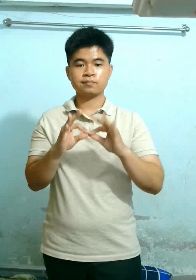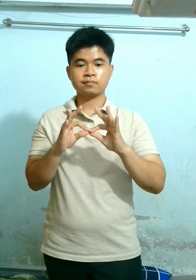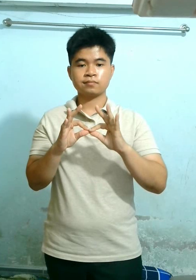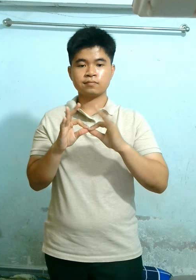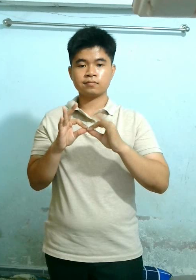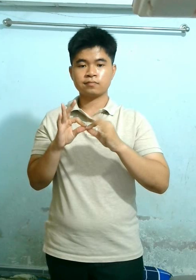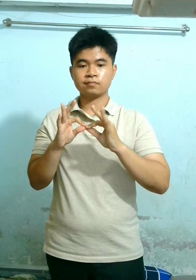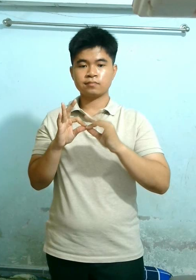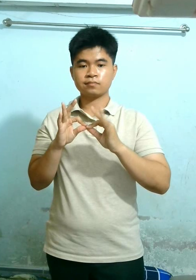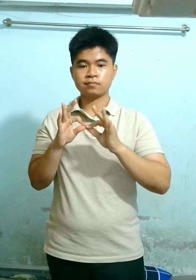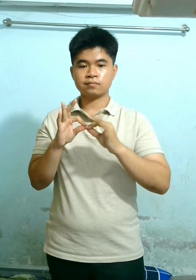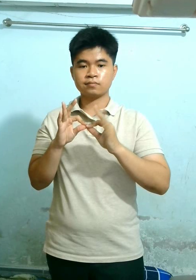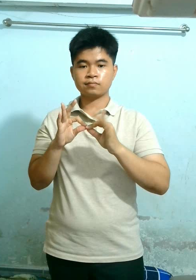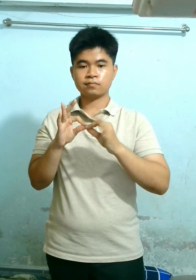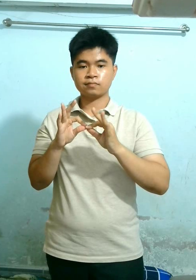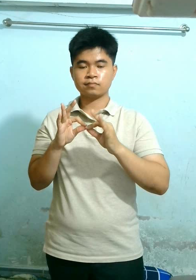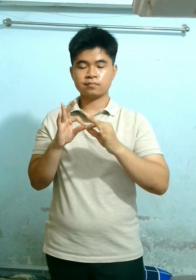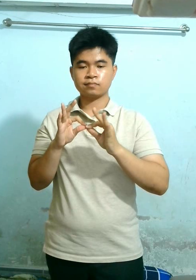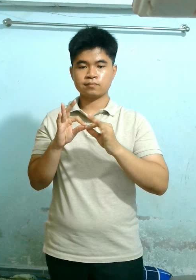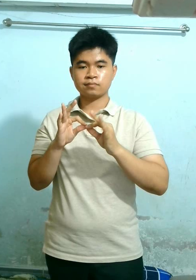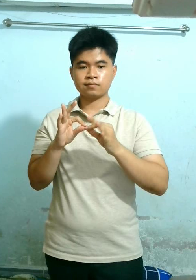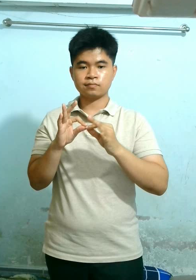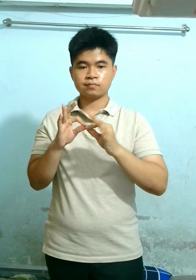phien dich